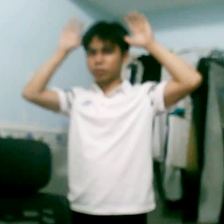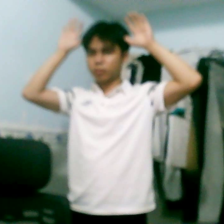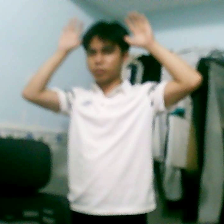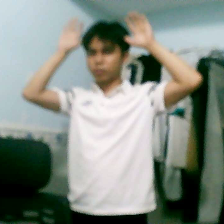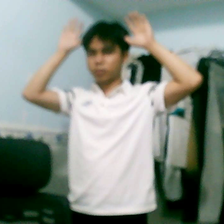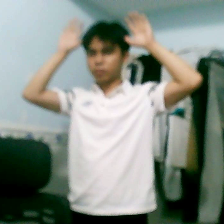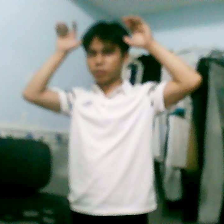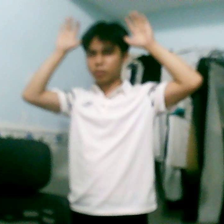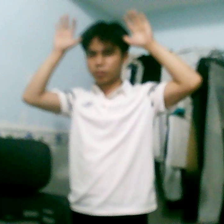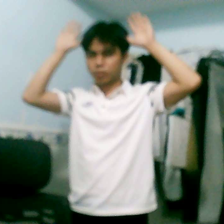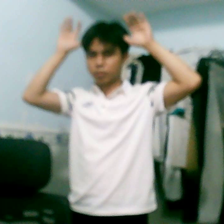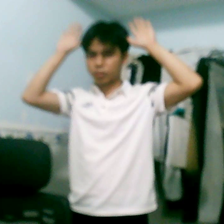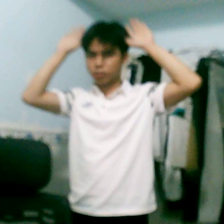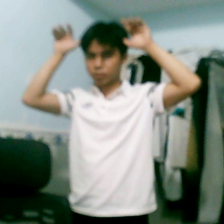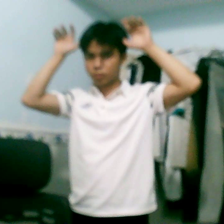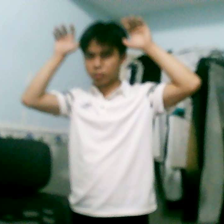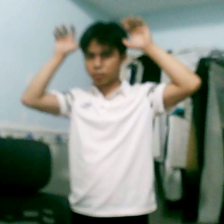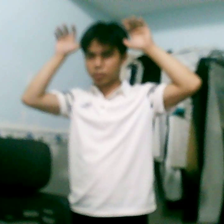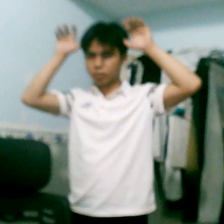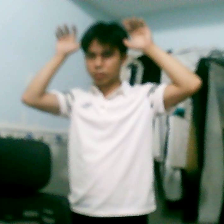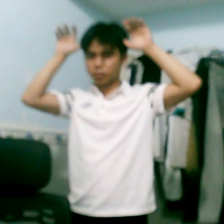cho